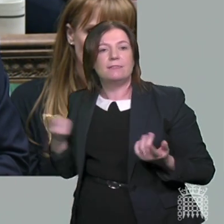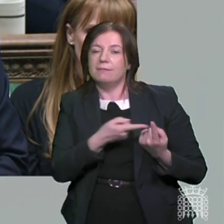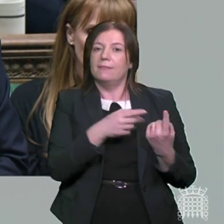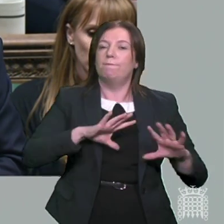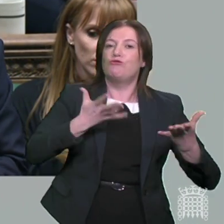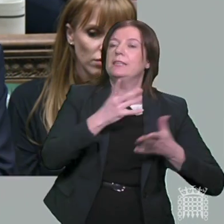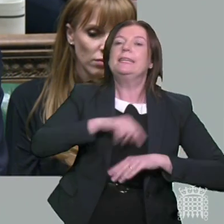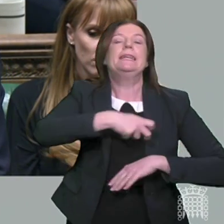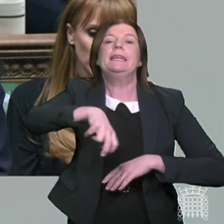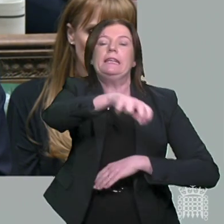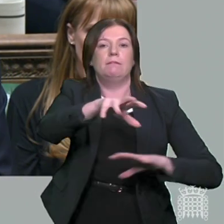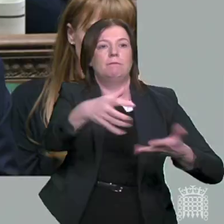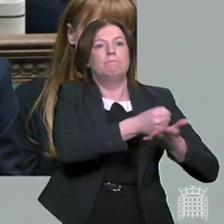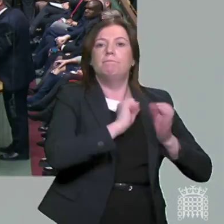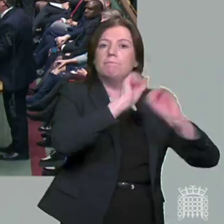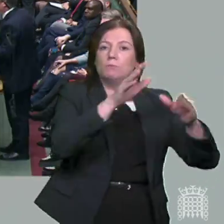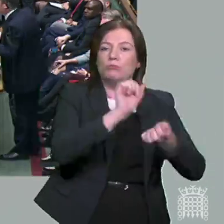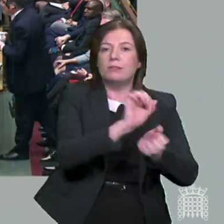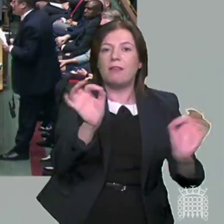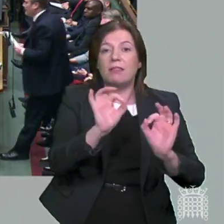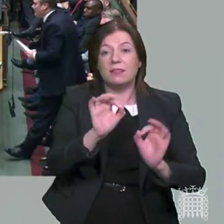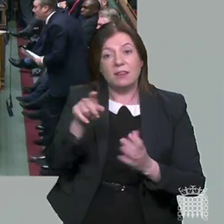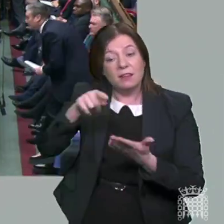Does the Prime Minister accept those findings?